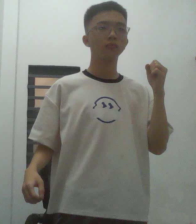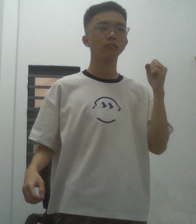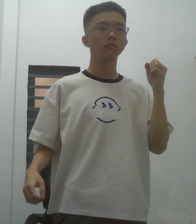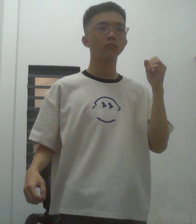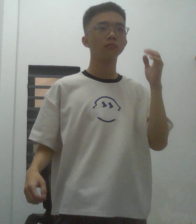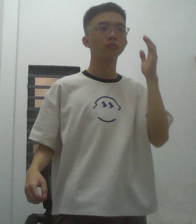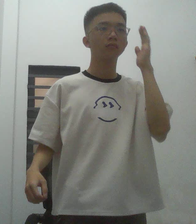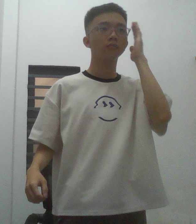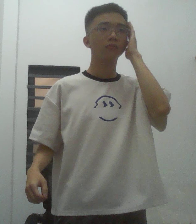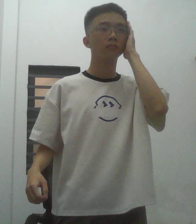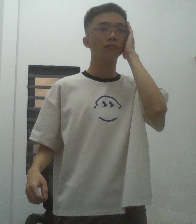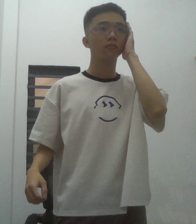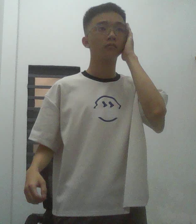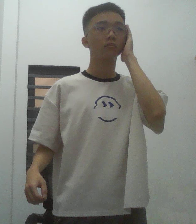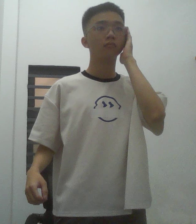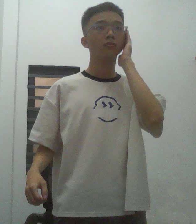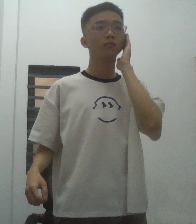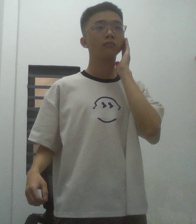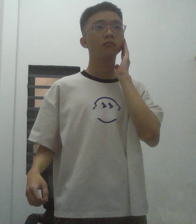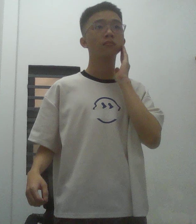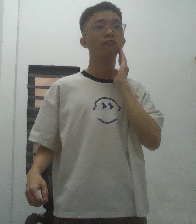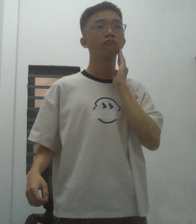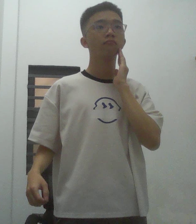dep